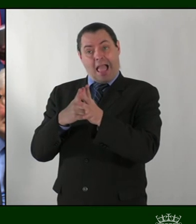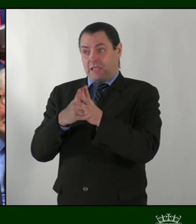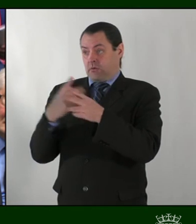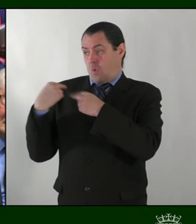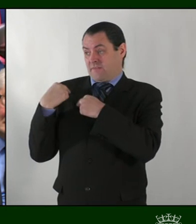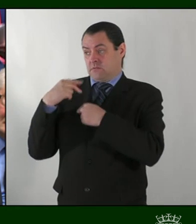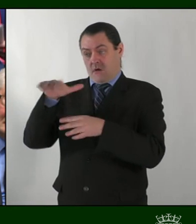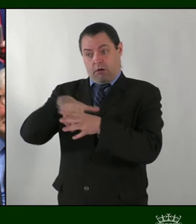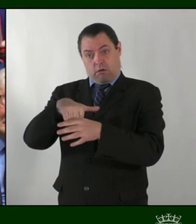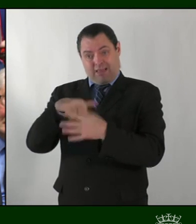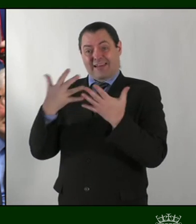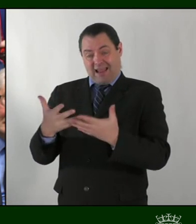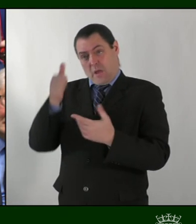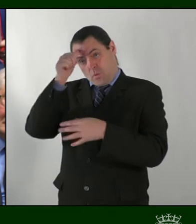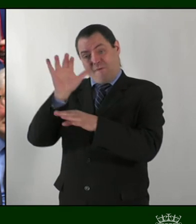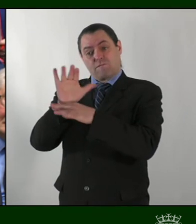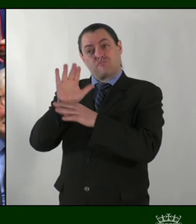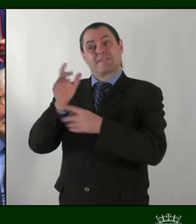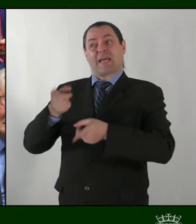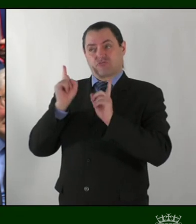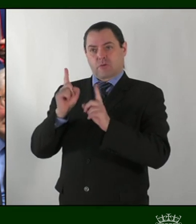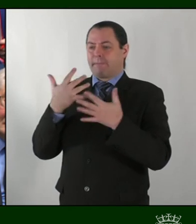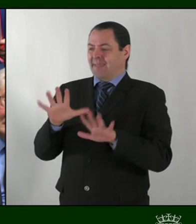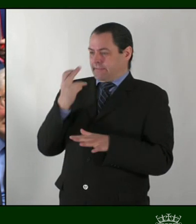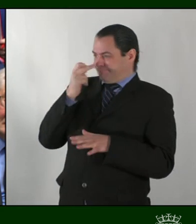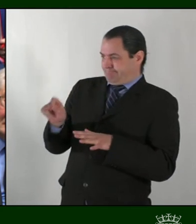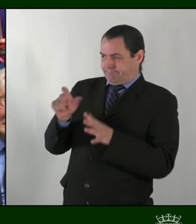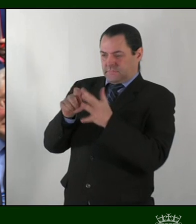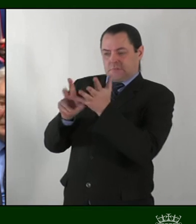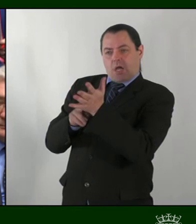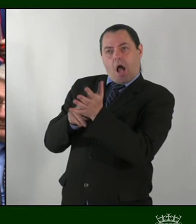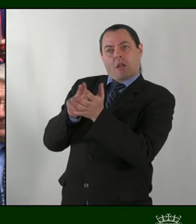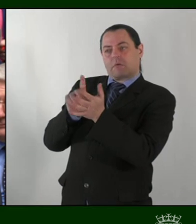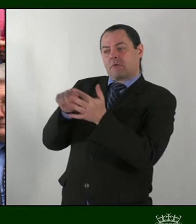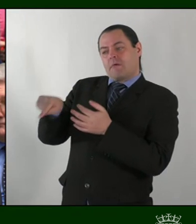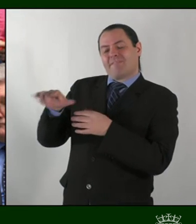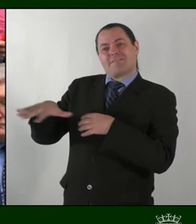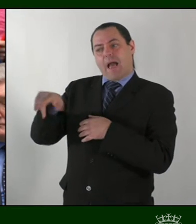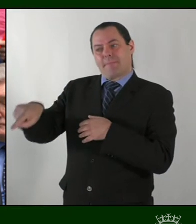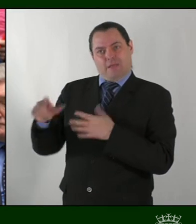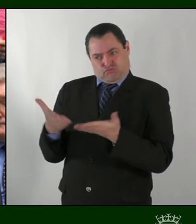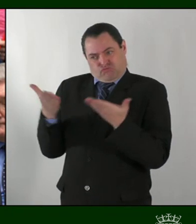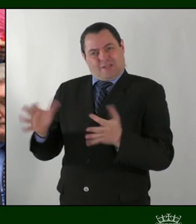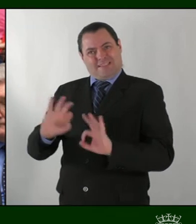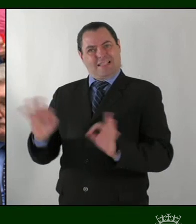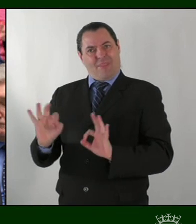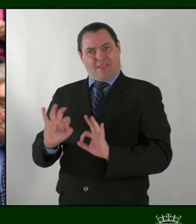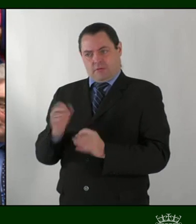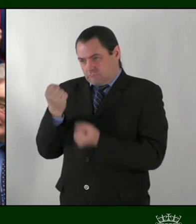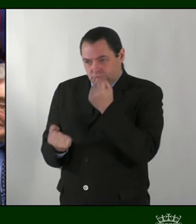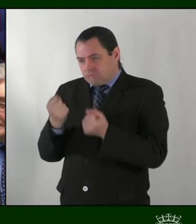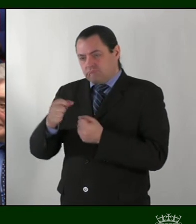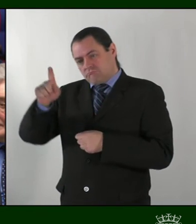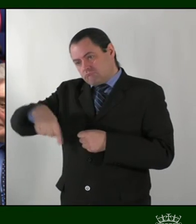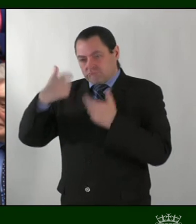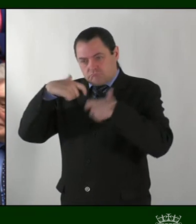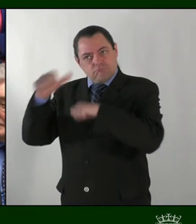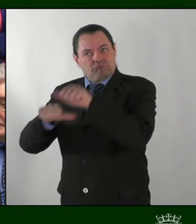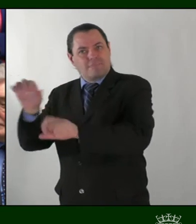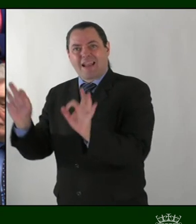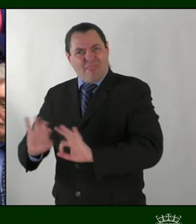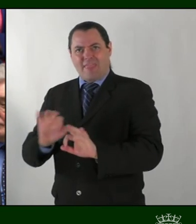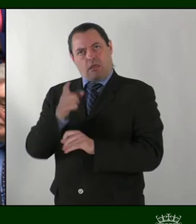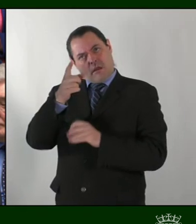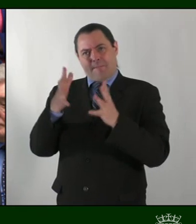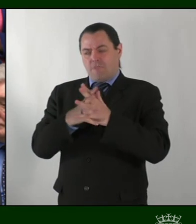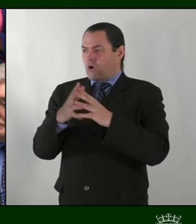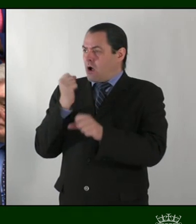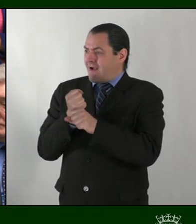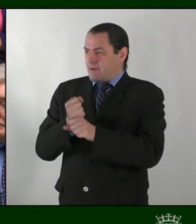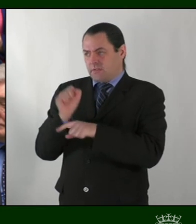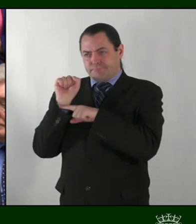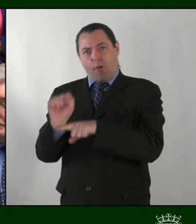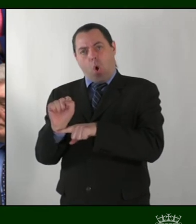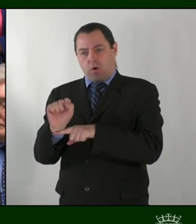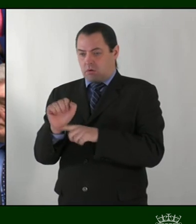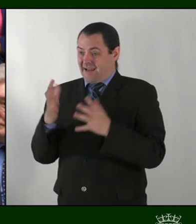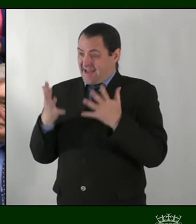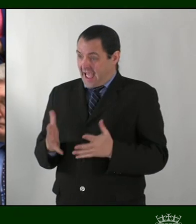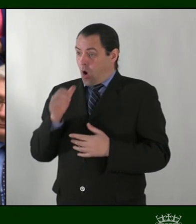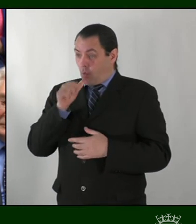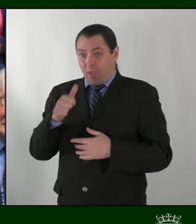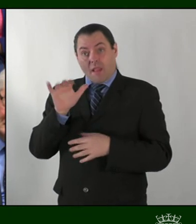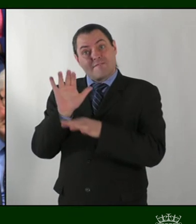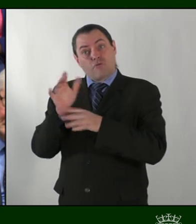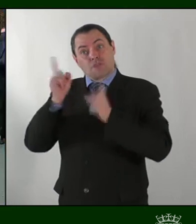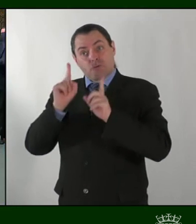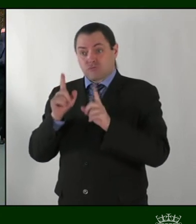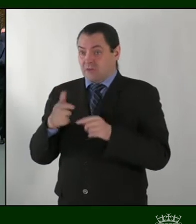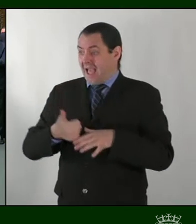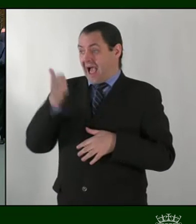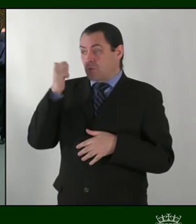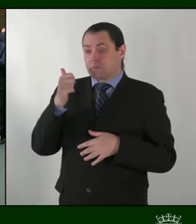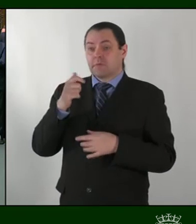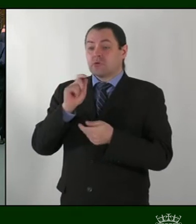Now we know that the Foreign Secretary misled the Dunn family, who are being denied justice by the US Government, will the Prime Minister commit to his removal from office tomorrow in his reshuffle?